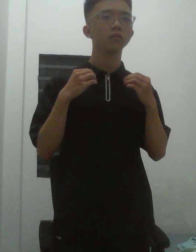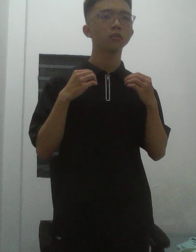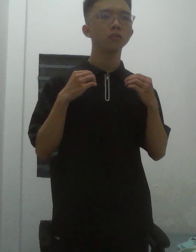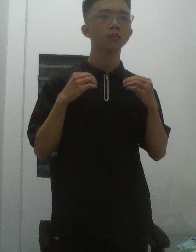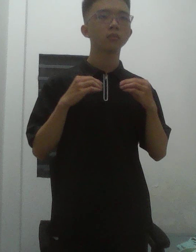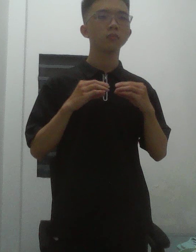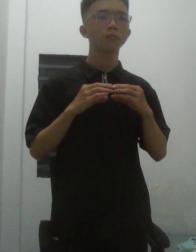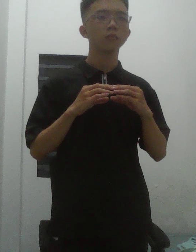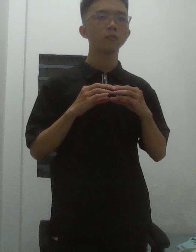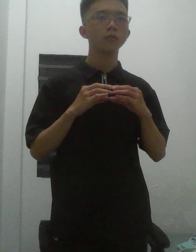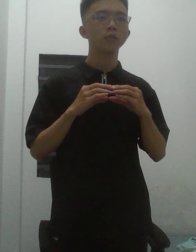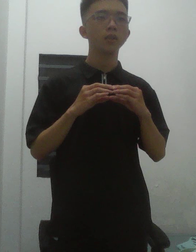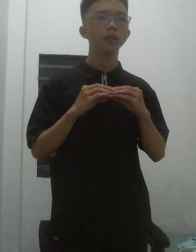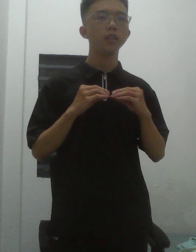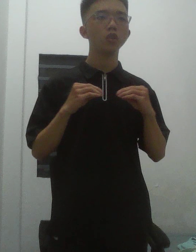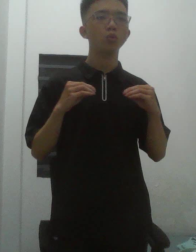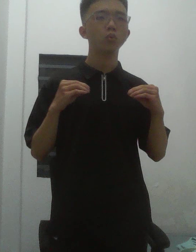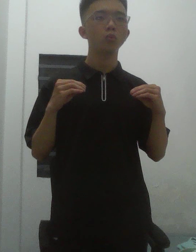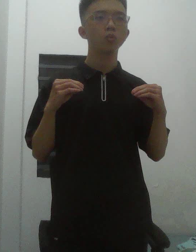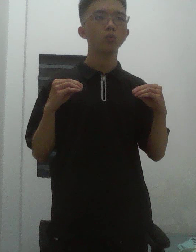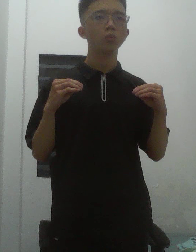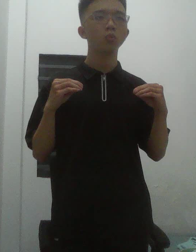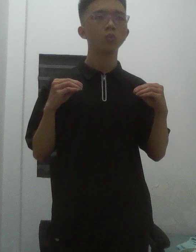nhieu